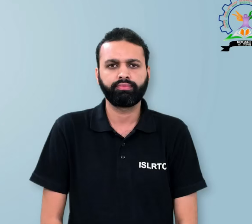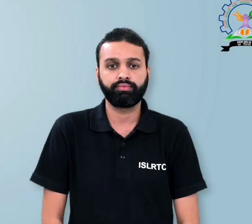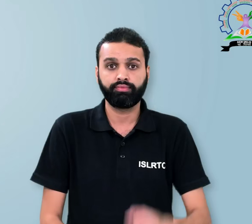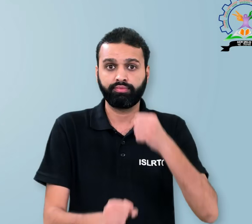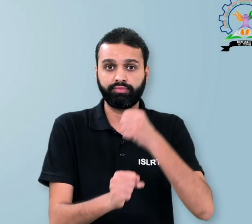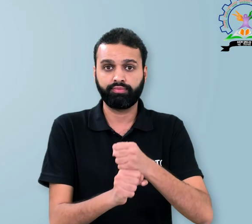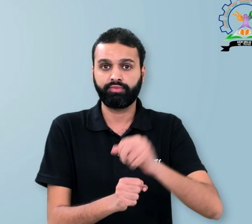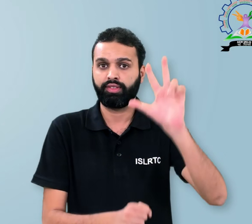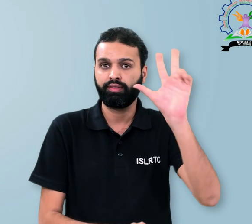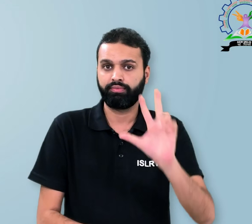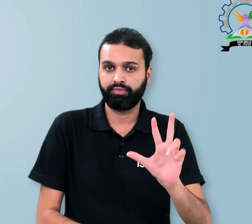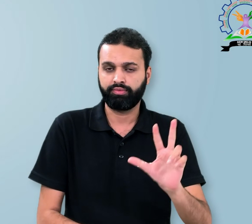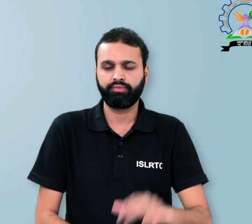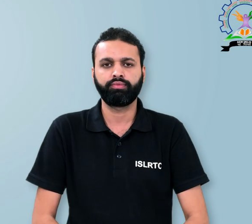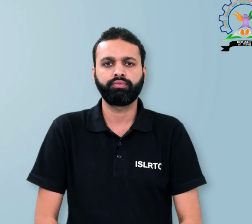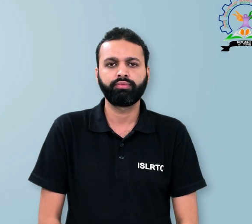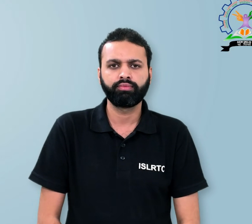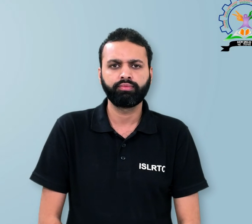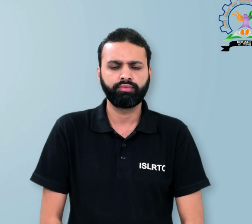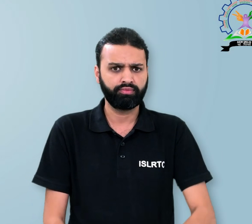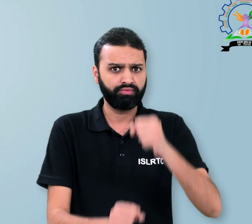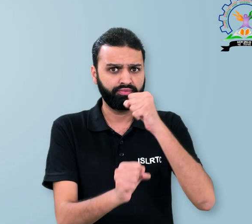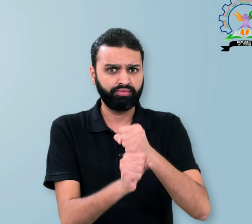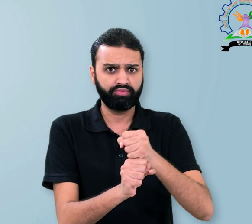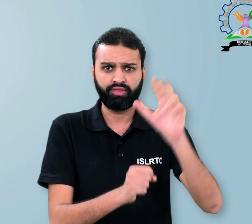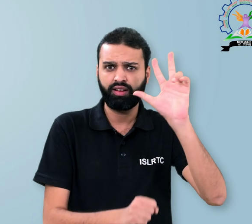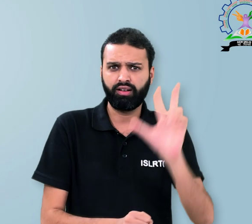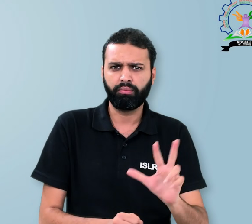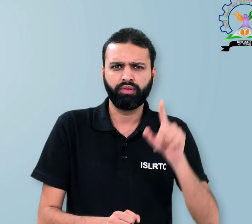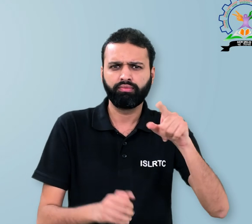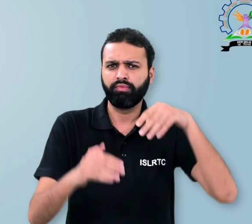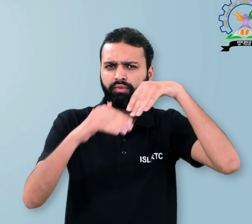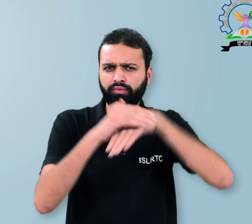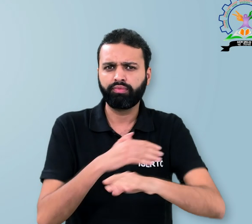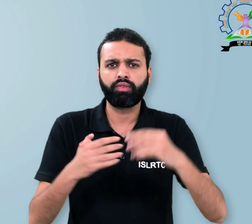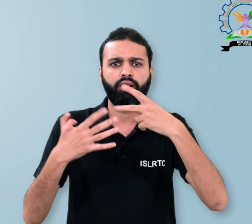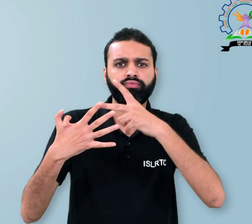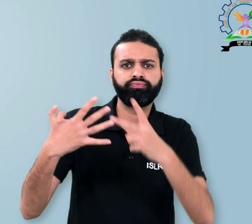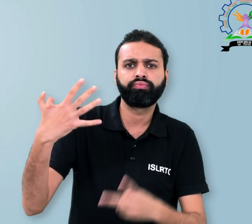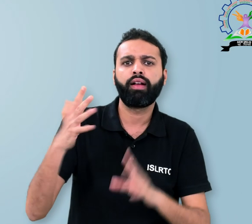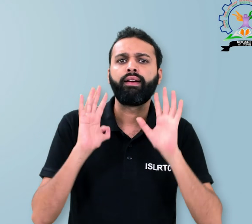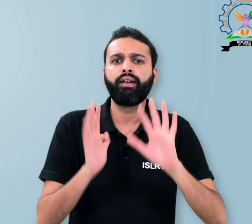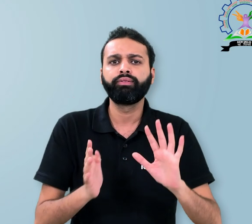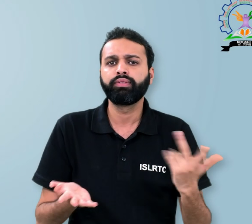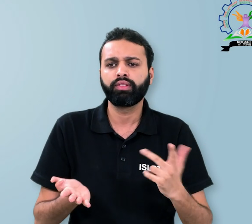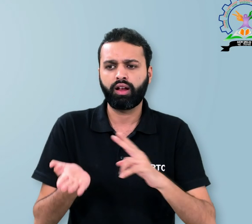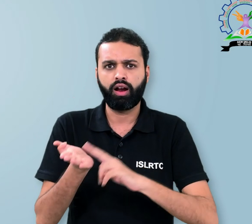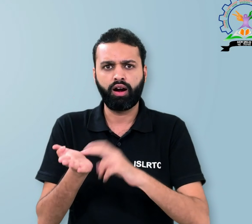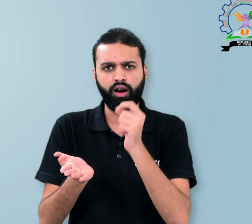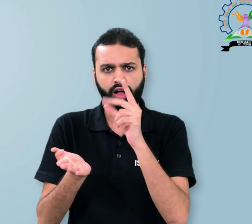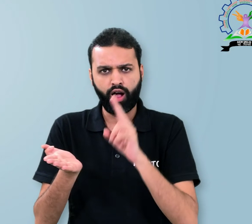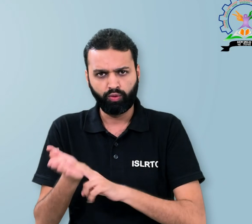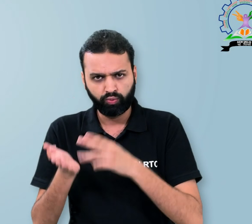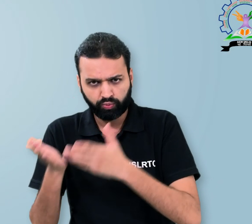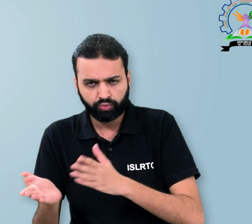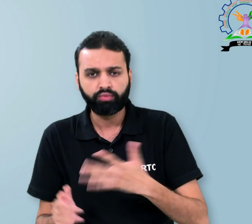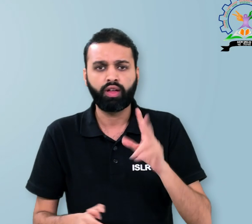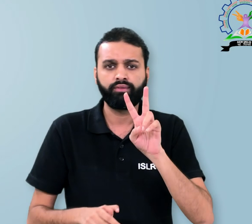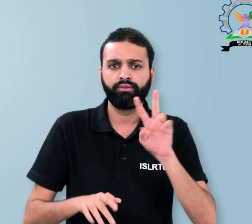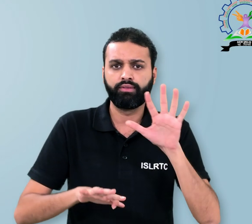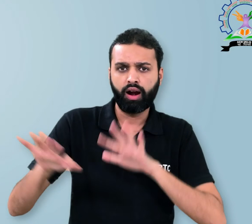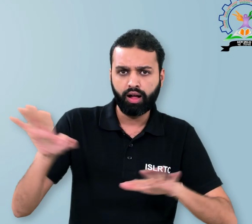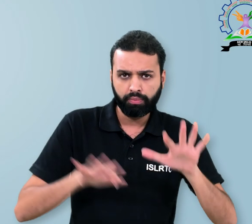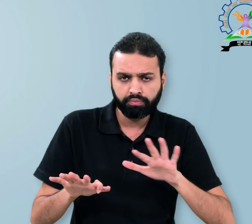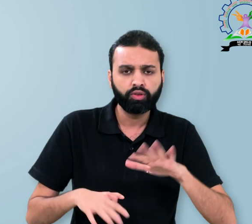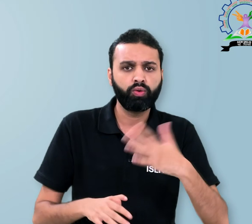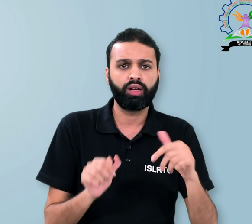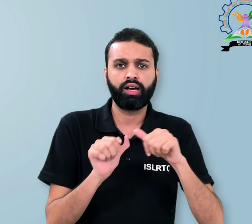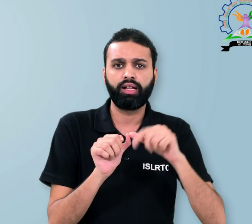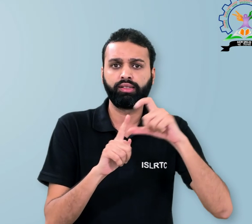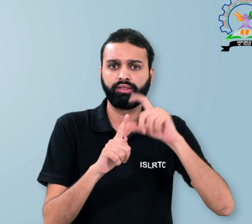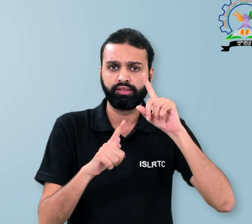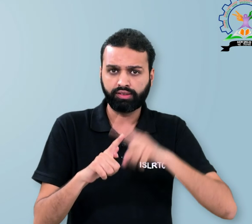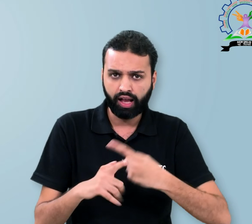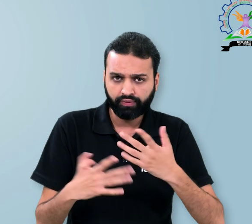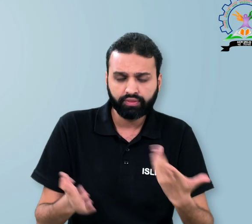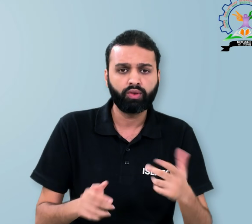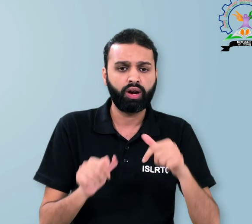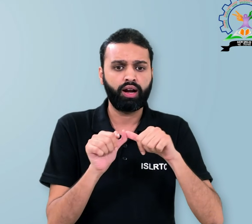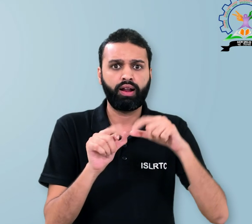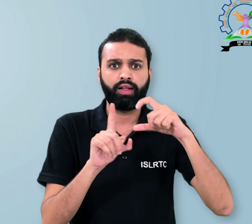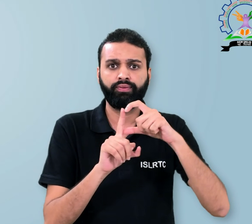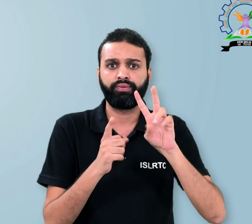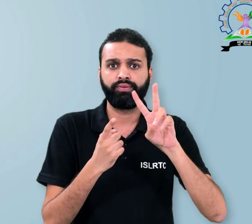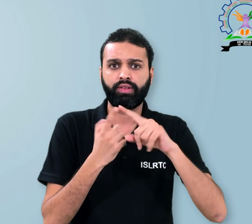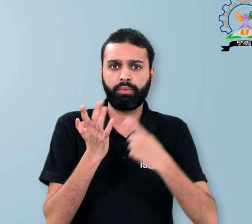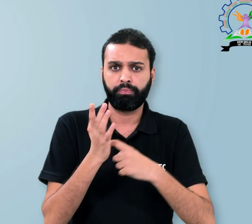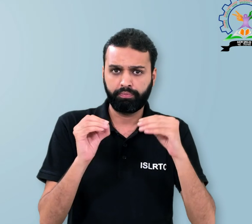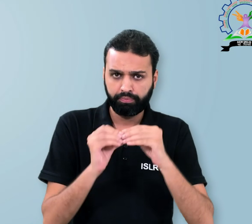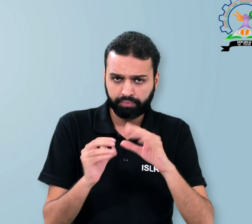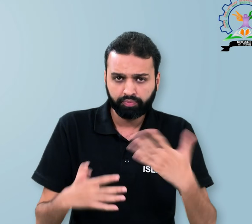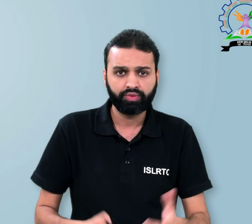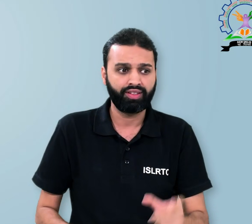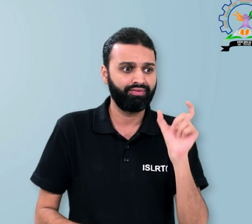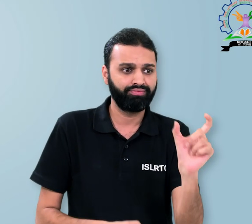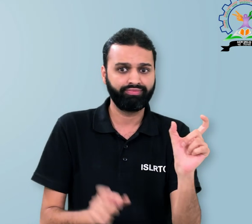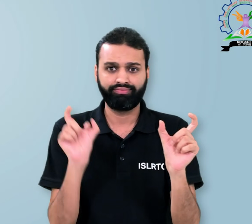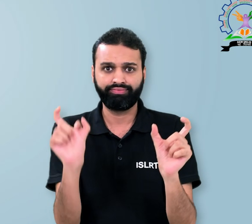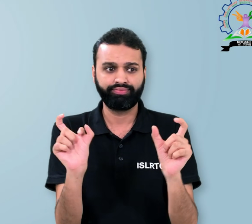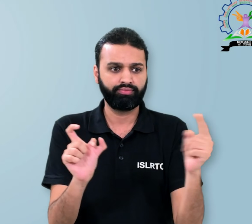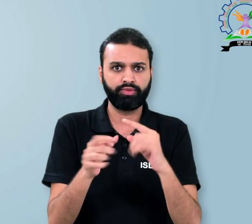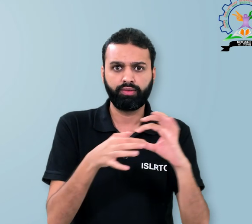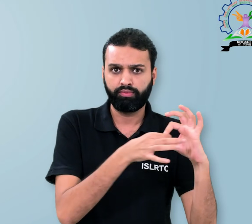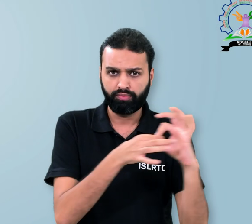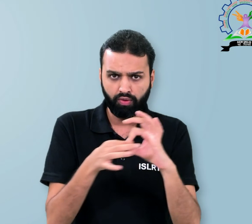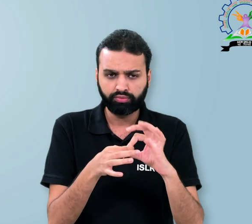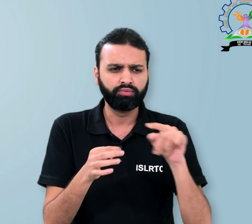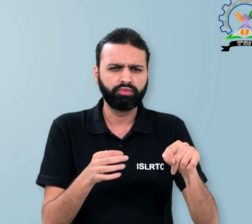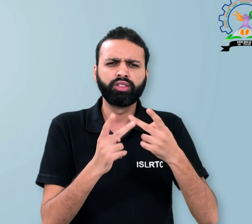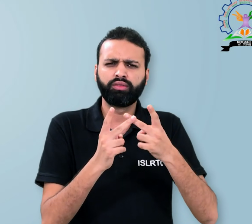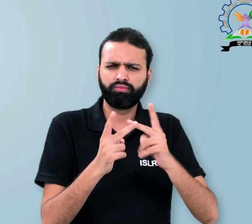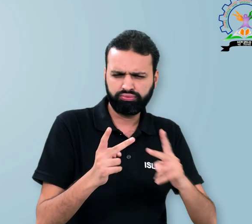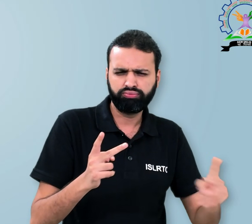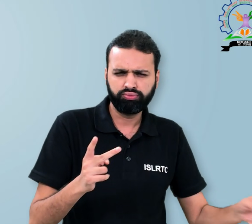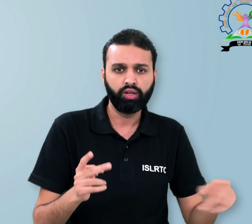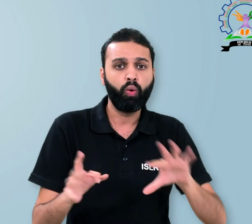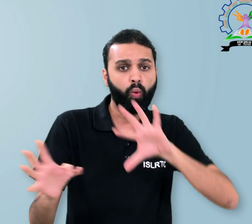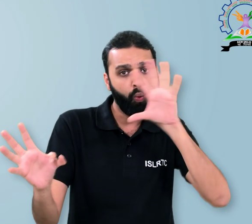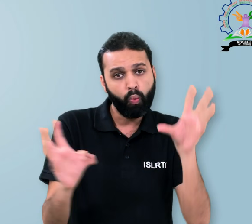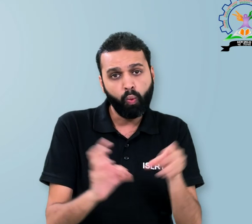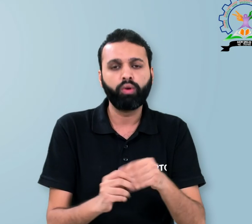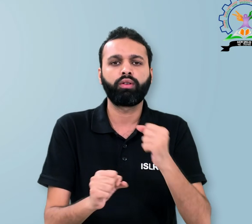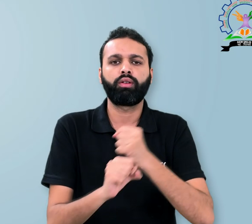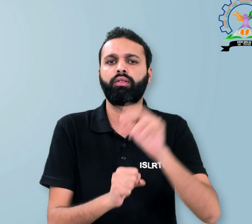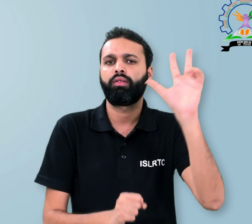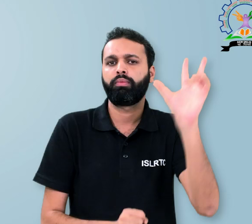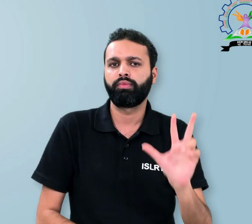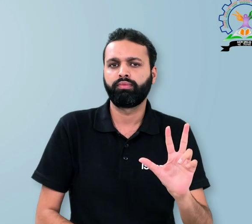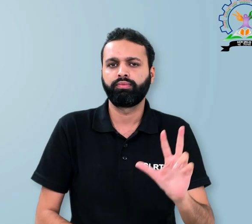Parts of Speech A part of speech is a category to which words are assigned based on their similar grammatical functions. The eight major parts of speech used - noun (n.), adjective (adj.), pronoun (pron.), verb (v.), adverb (adv.), preposition (prep.), conjunction (conj.), and interjection (int.).